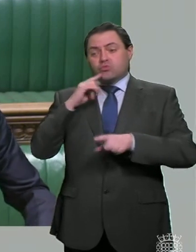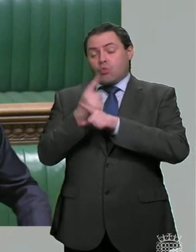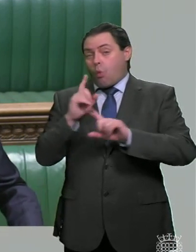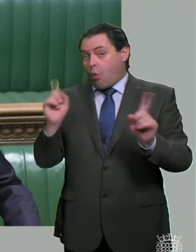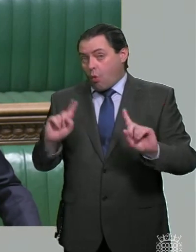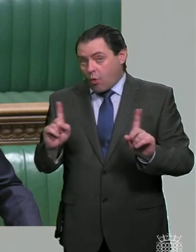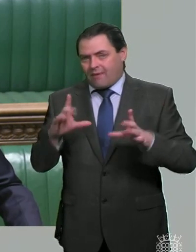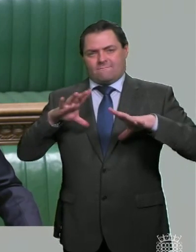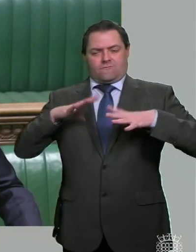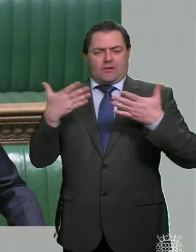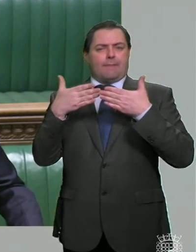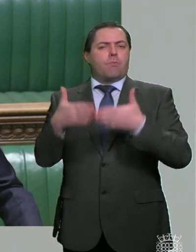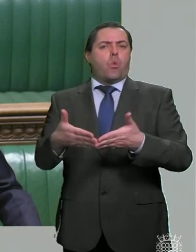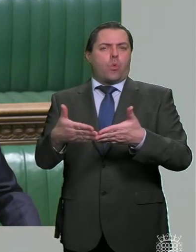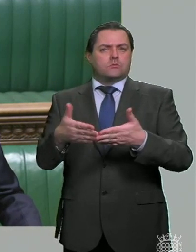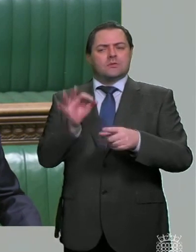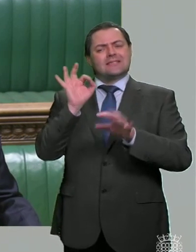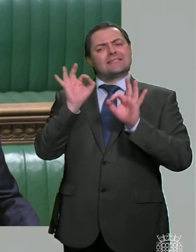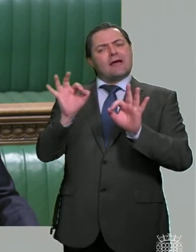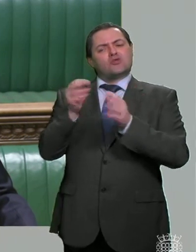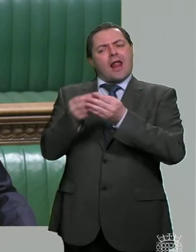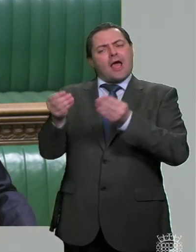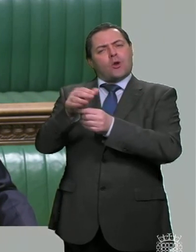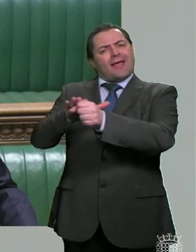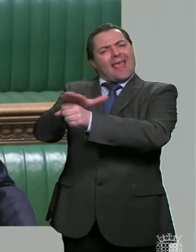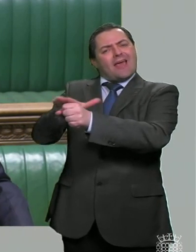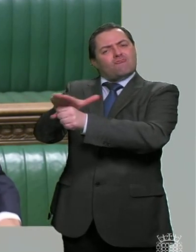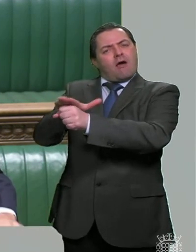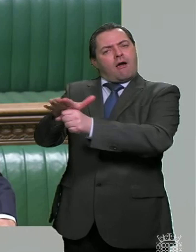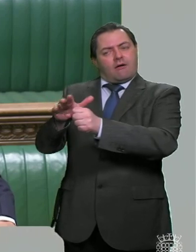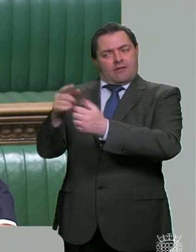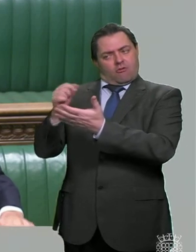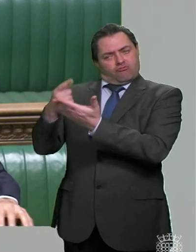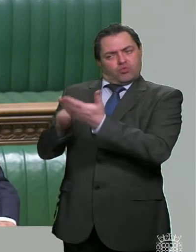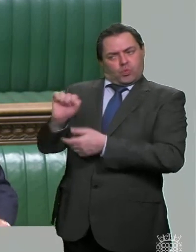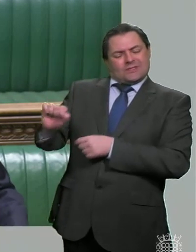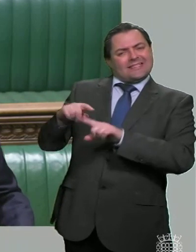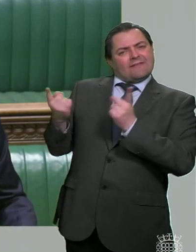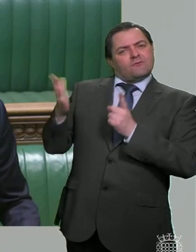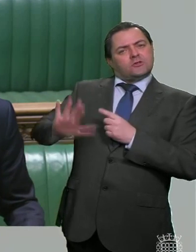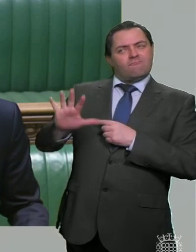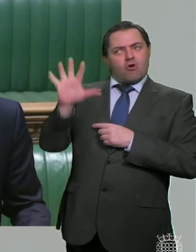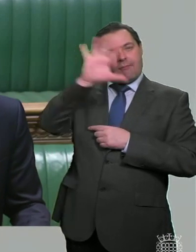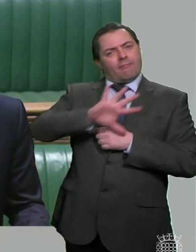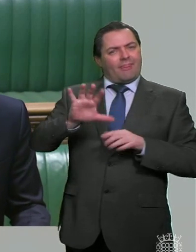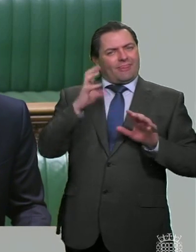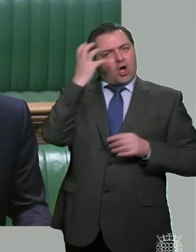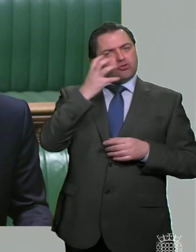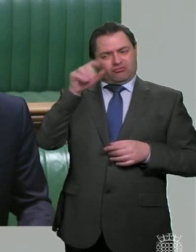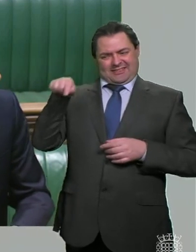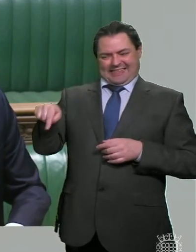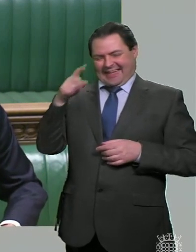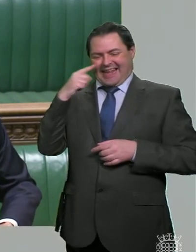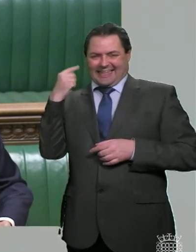Freeports are special economic zones with different rules to make it easier and cheaper to do business.